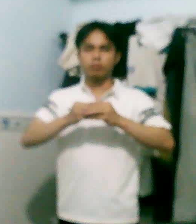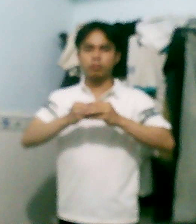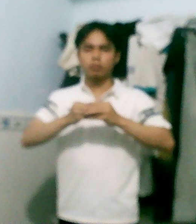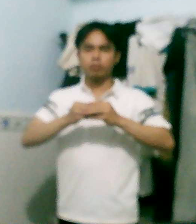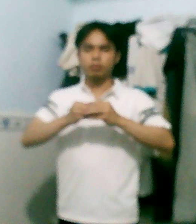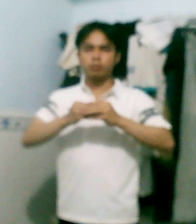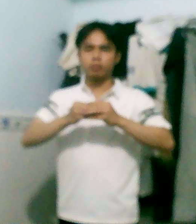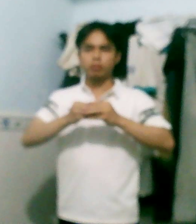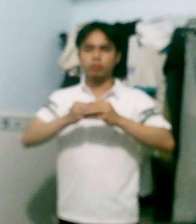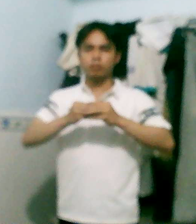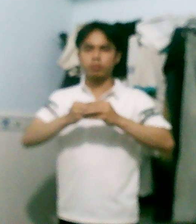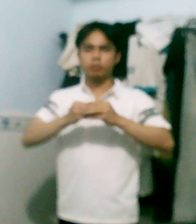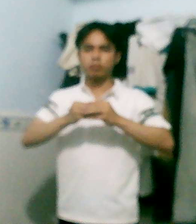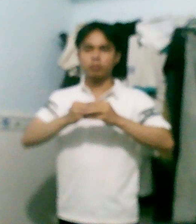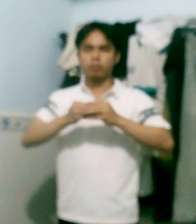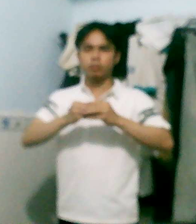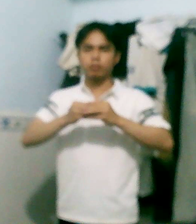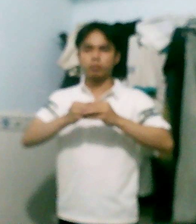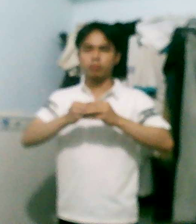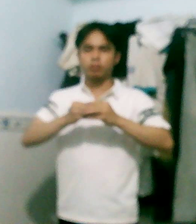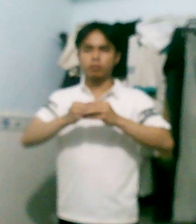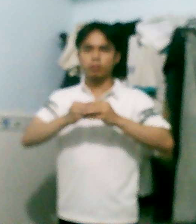nhom